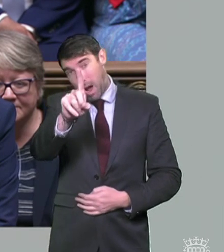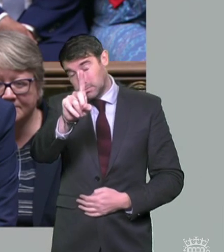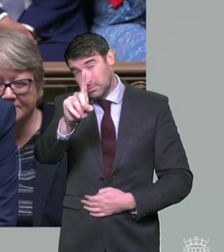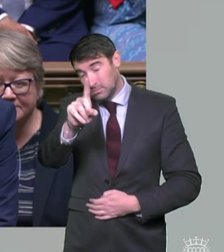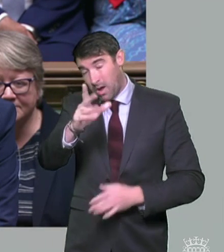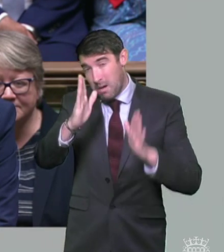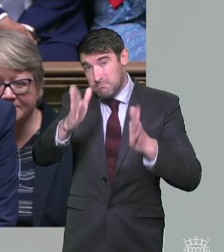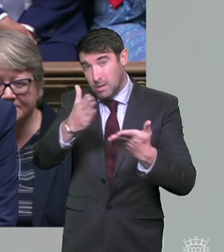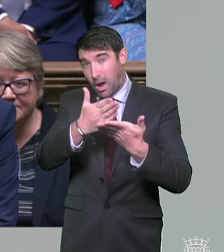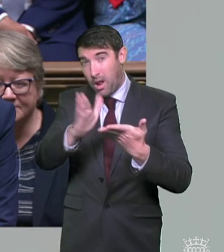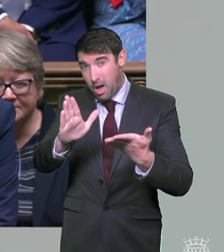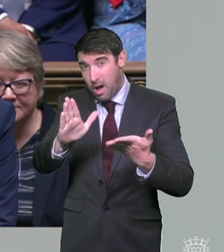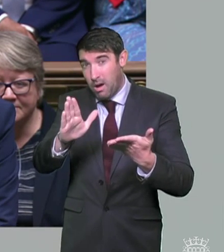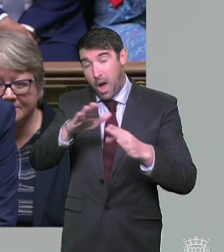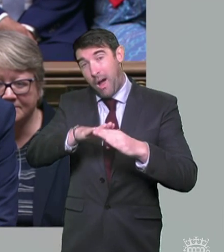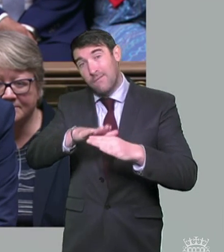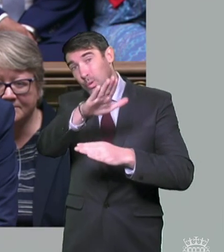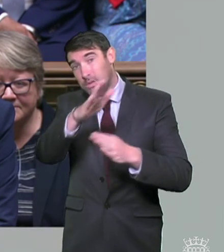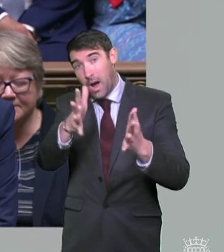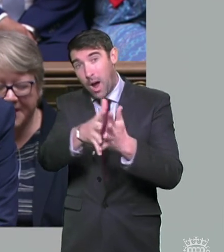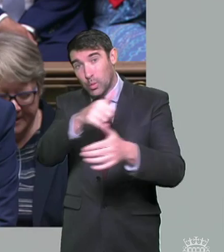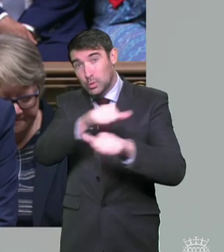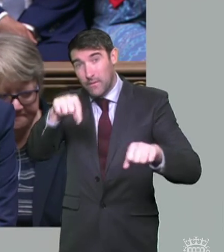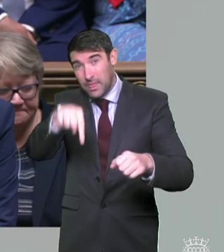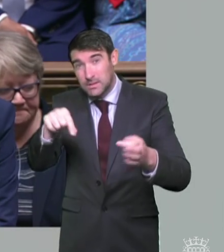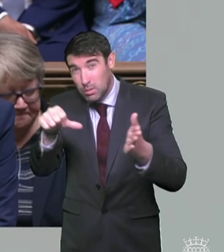What we need to do is increase our energy supplies long term.